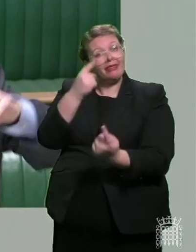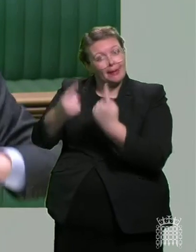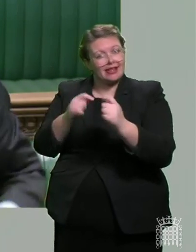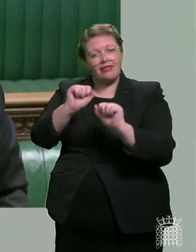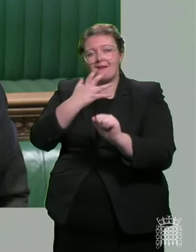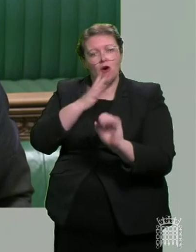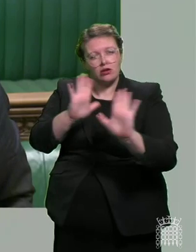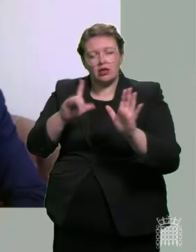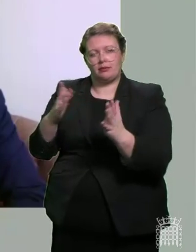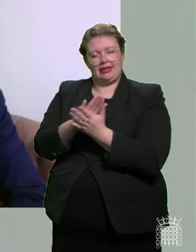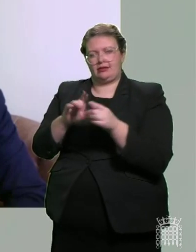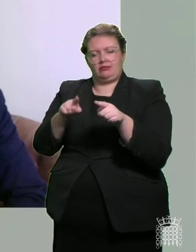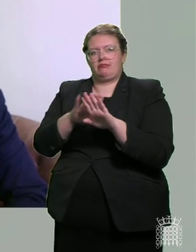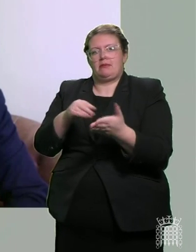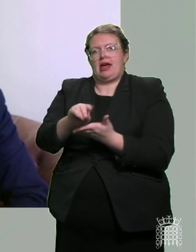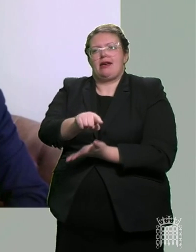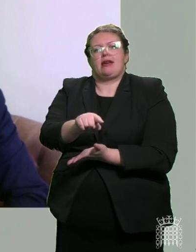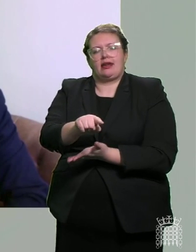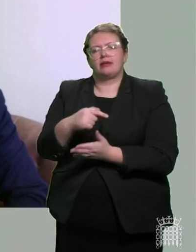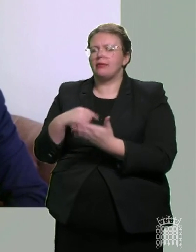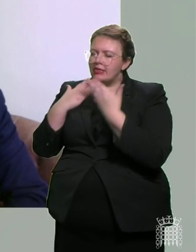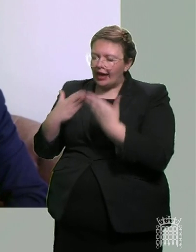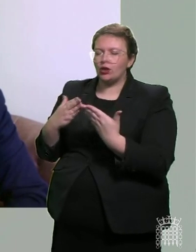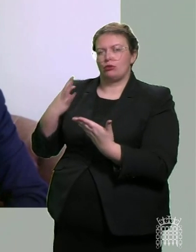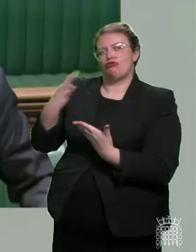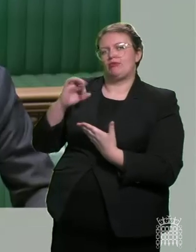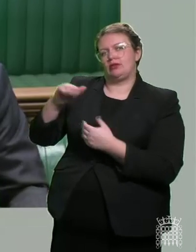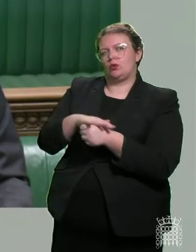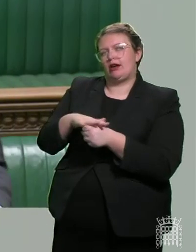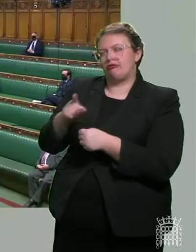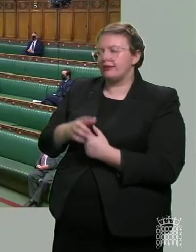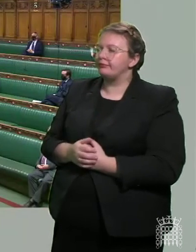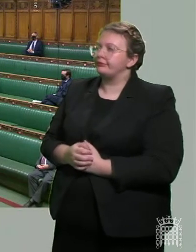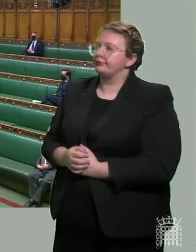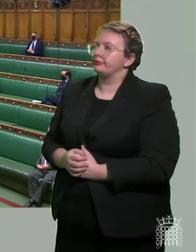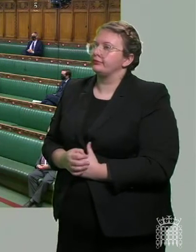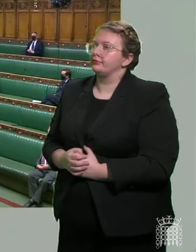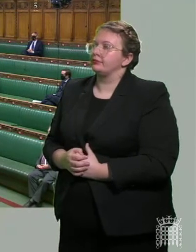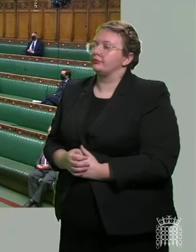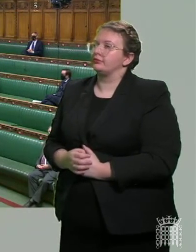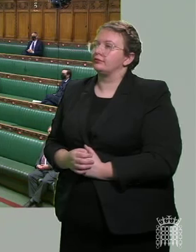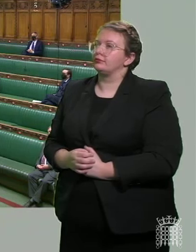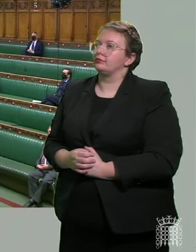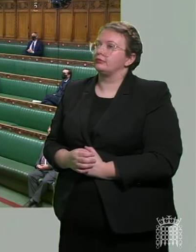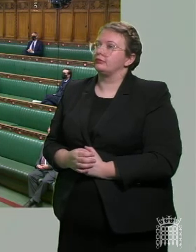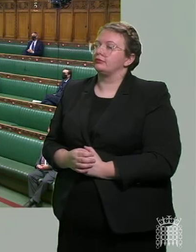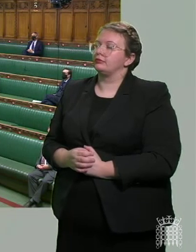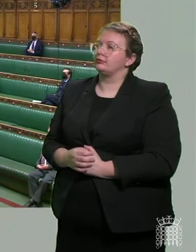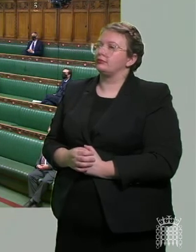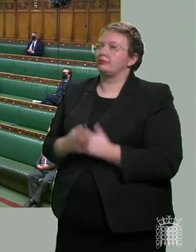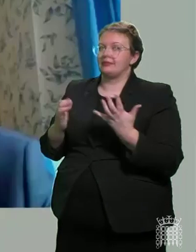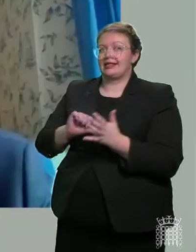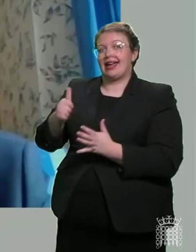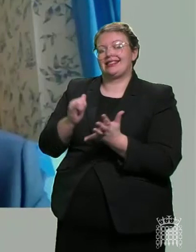But I appreciate the sympathy and care with which my honourable Friend represents their interests.